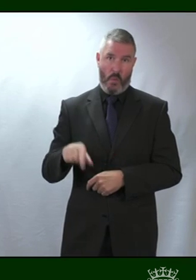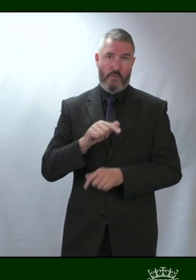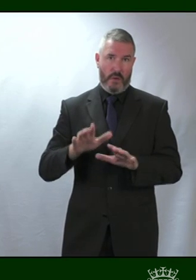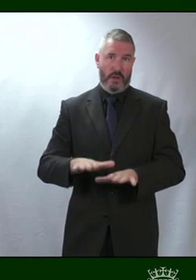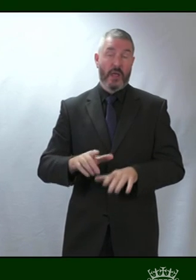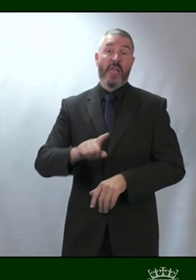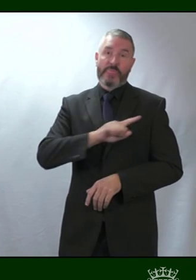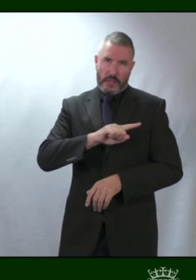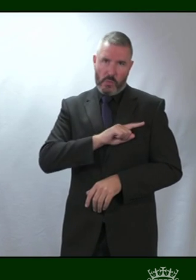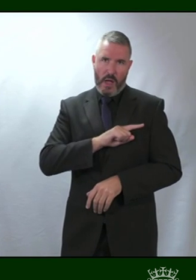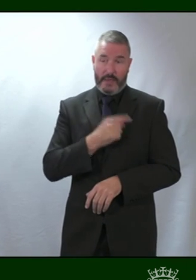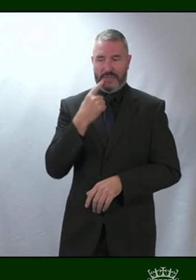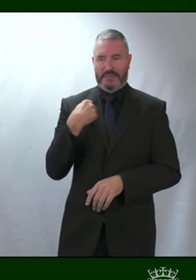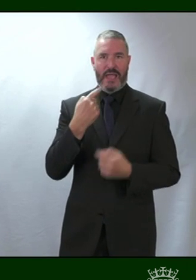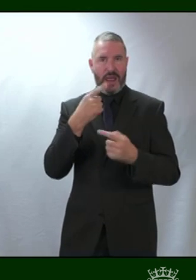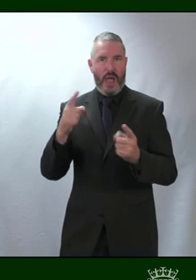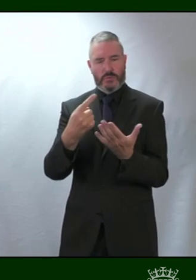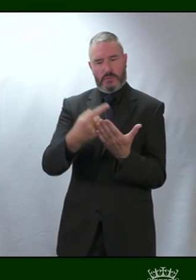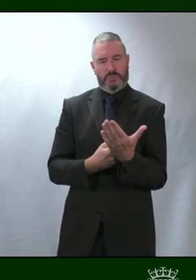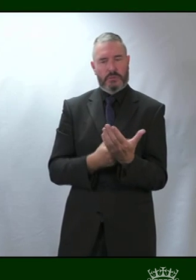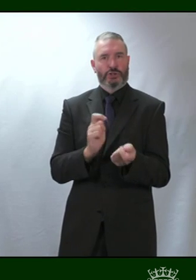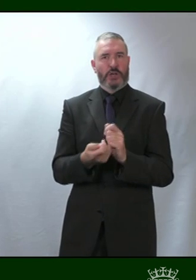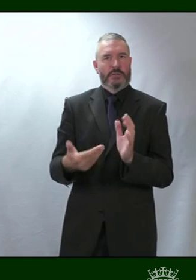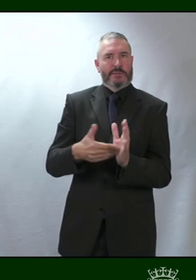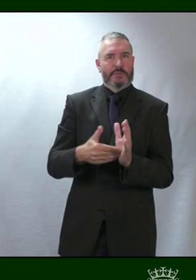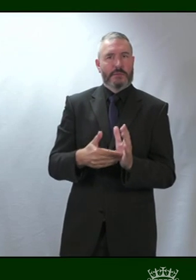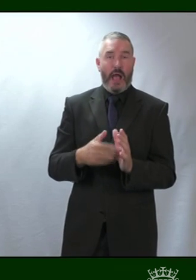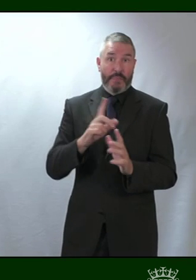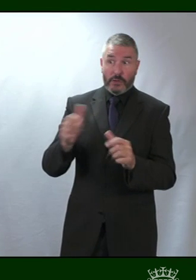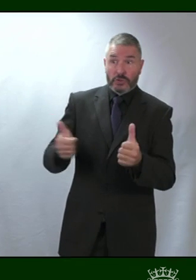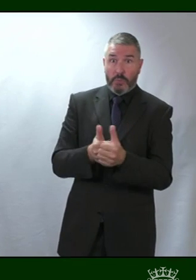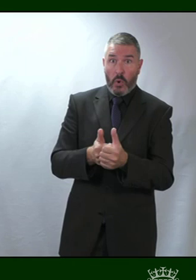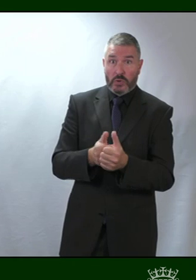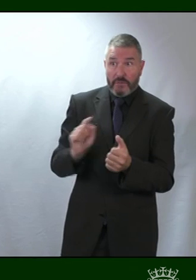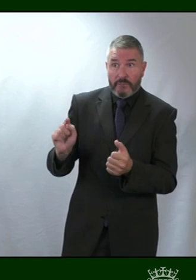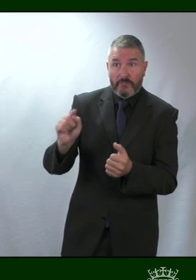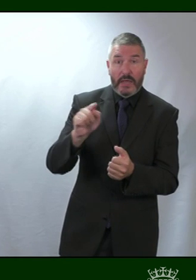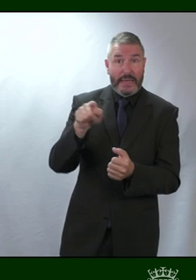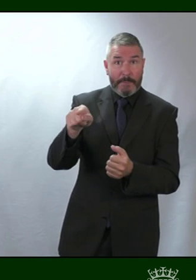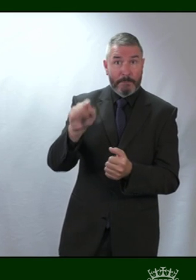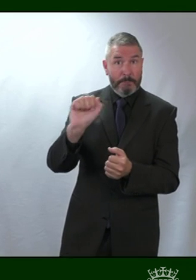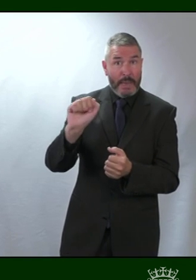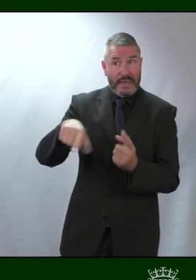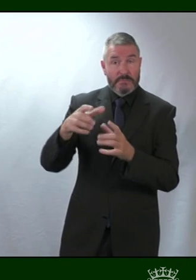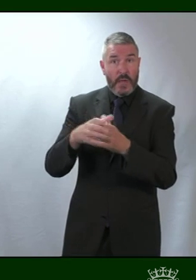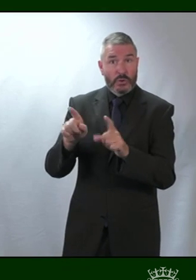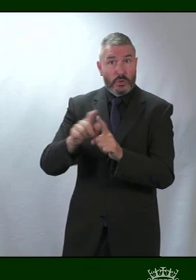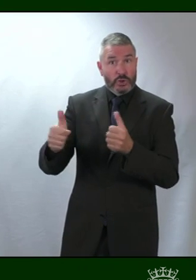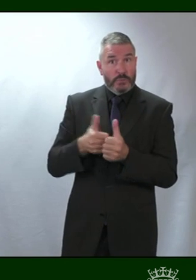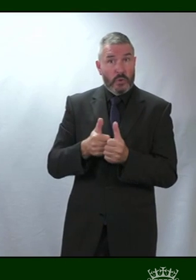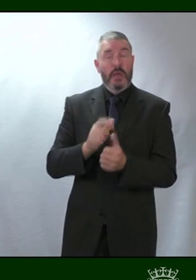That is why we are taking the approach that we are now, and that is why I hope it has his support and the support of his party.